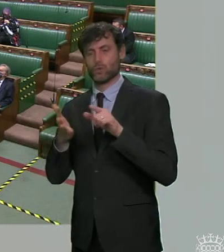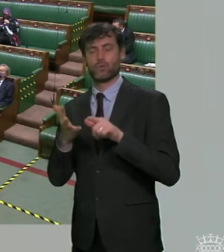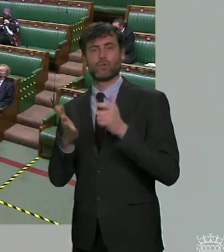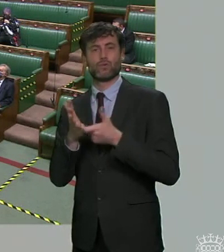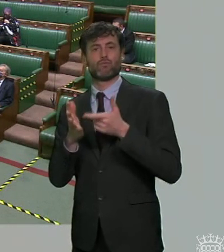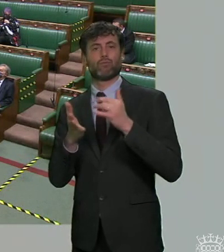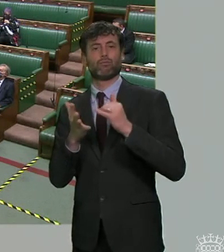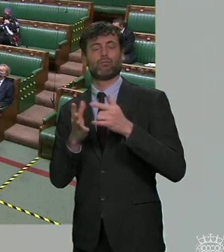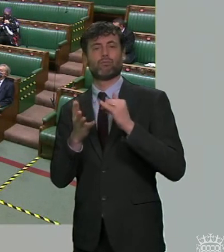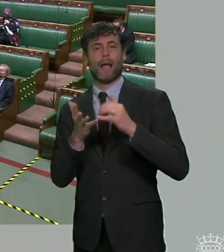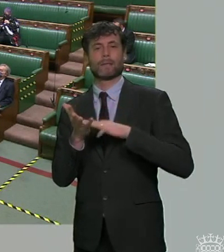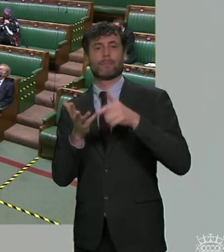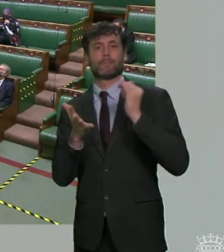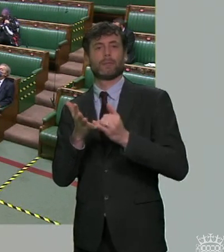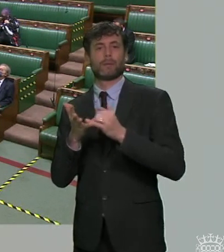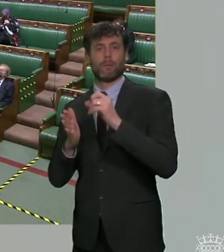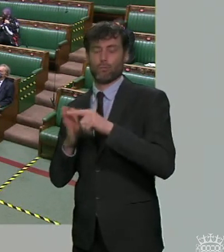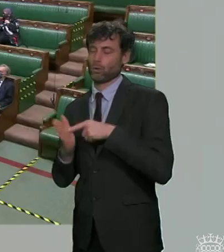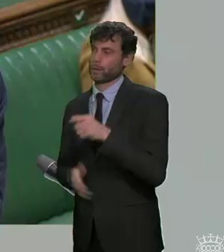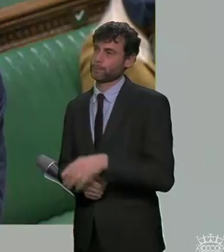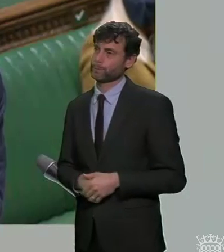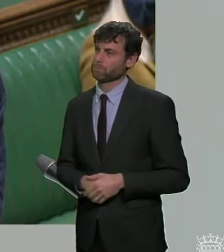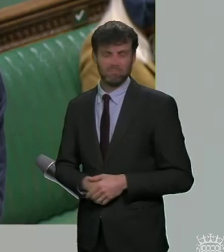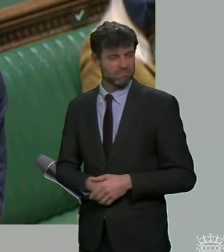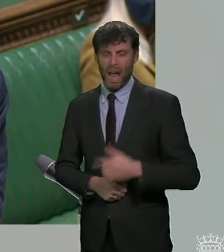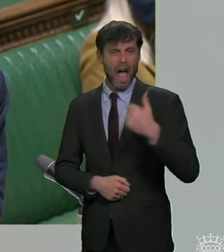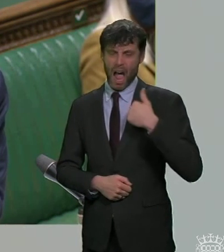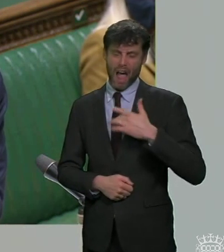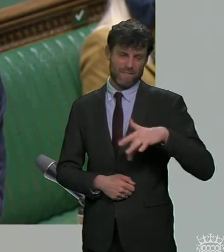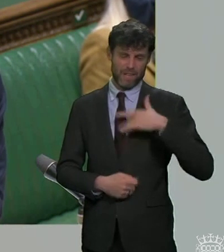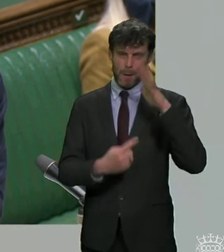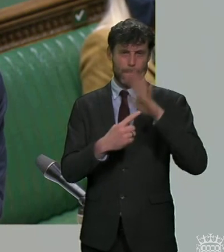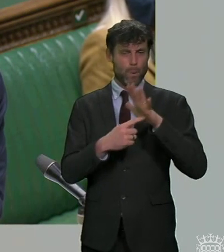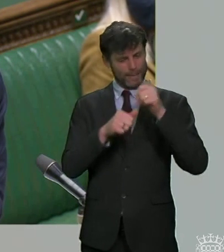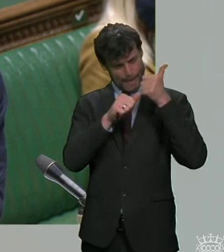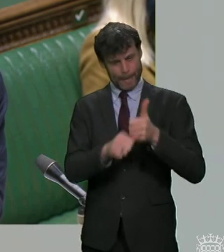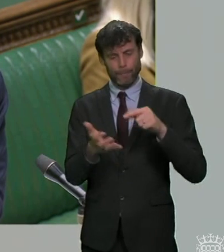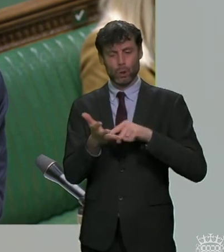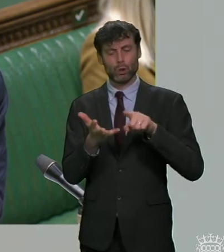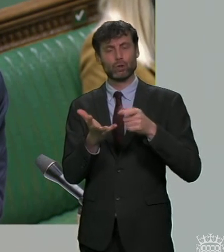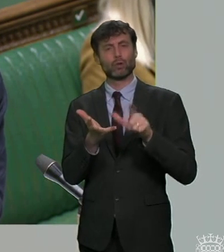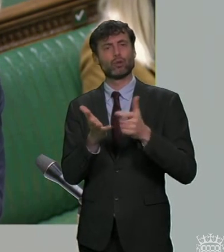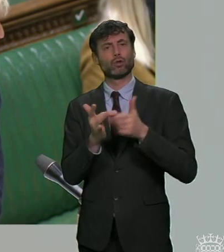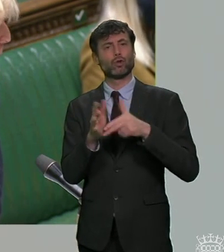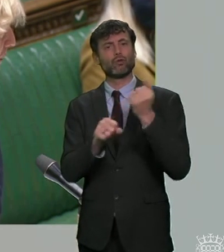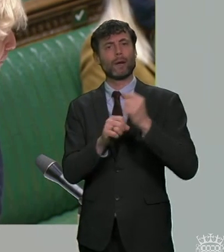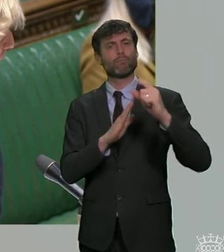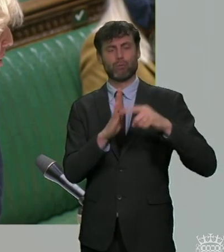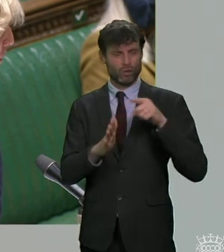I think students should choose the Turing project because it is fantastic and reaches out across the whole country.